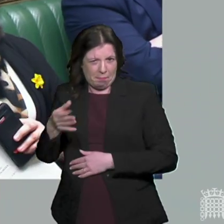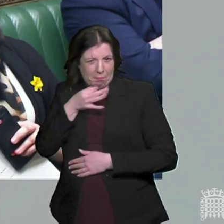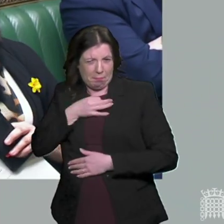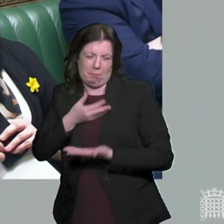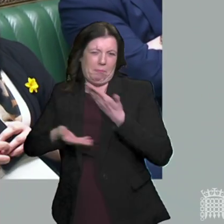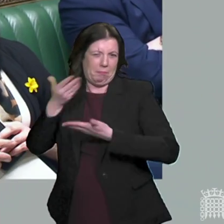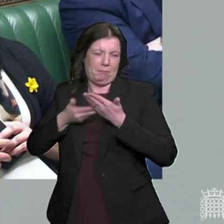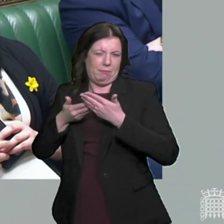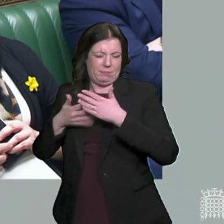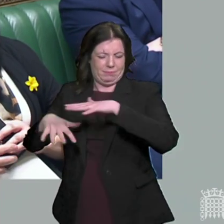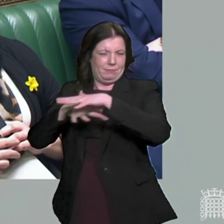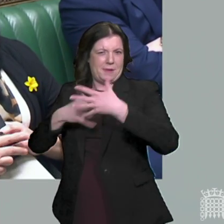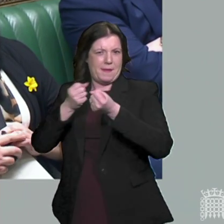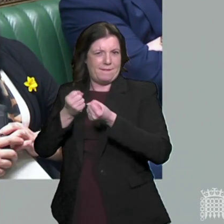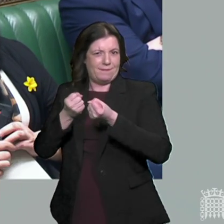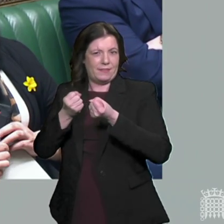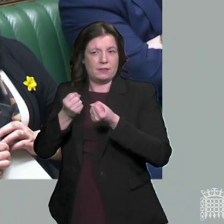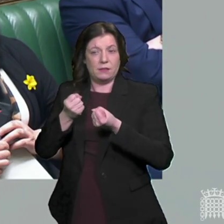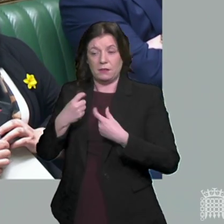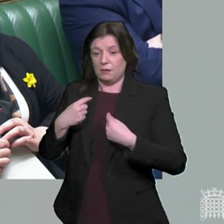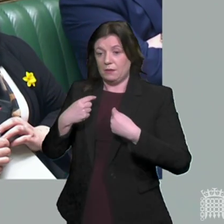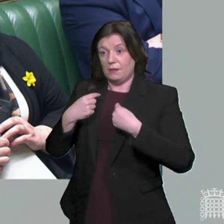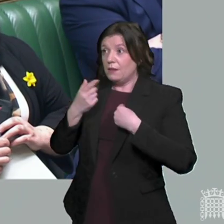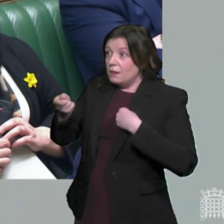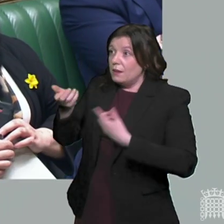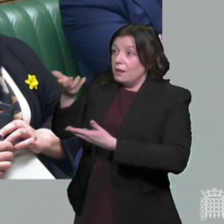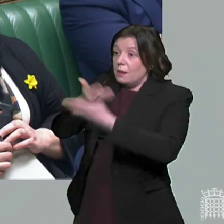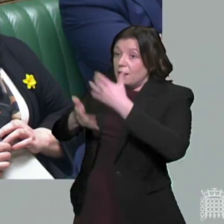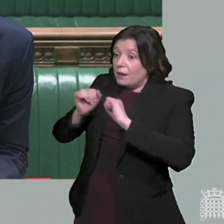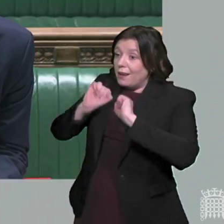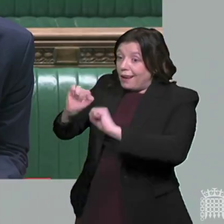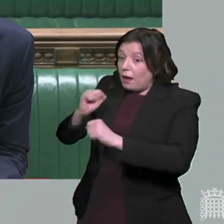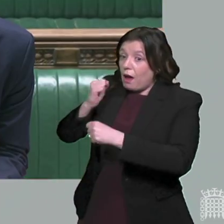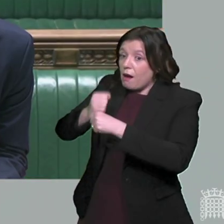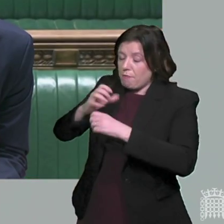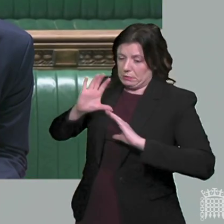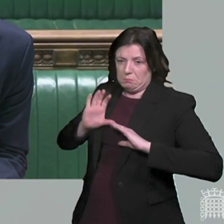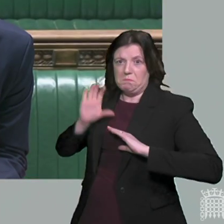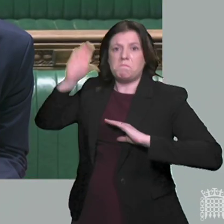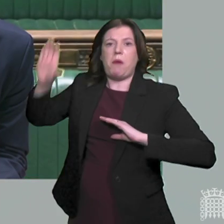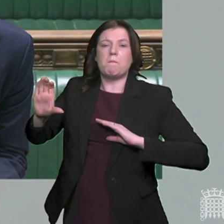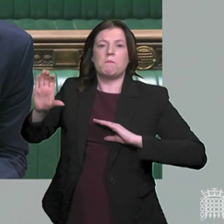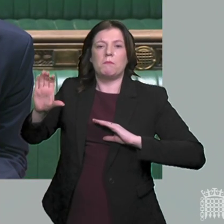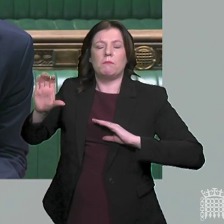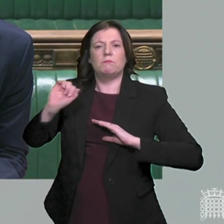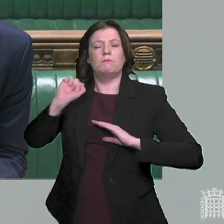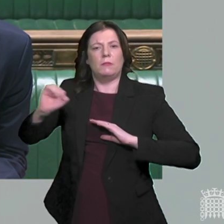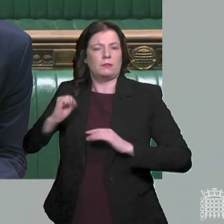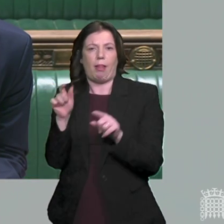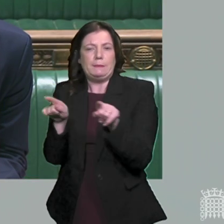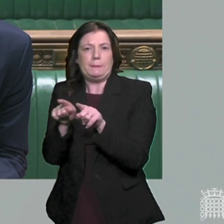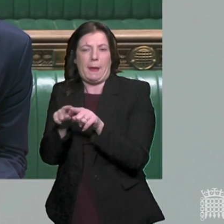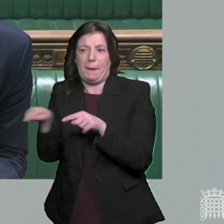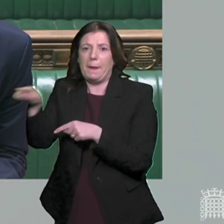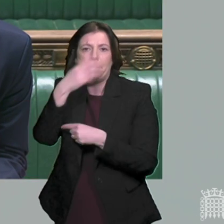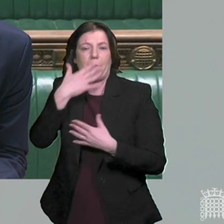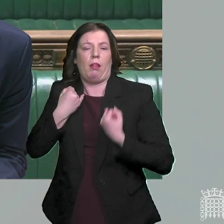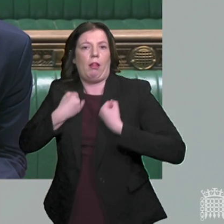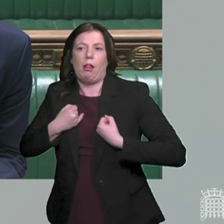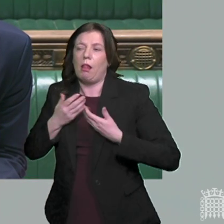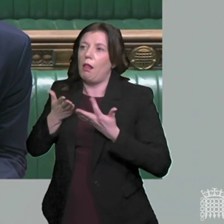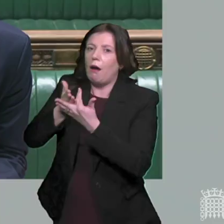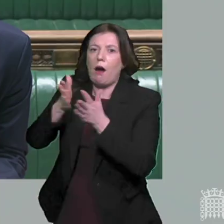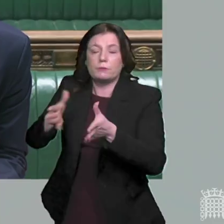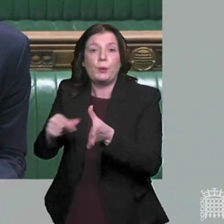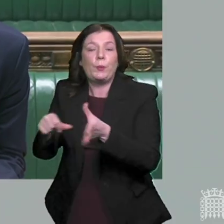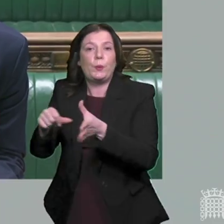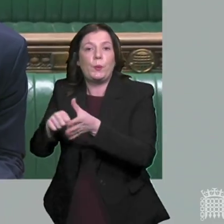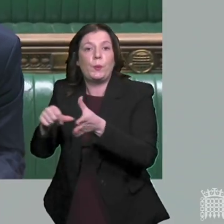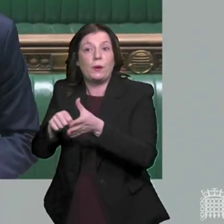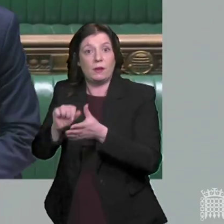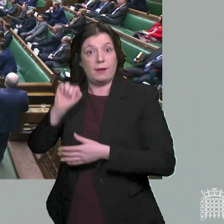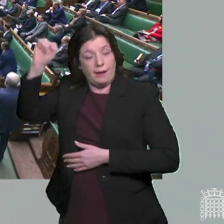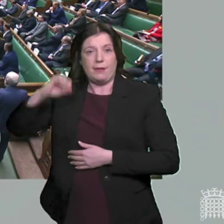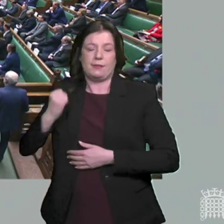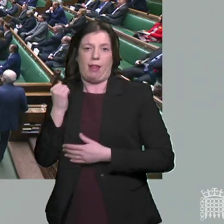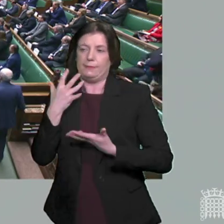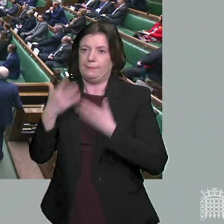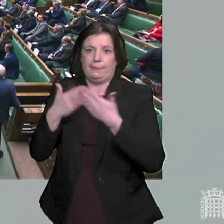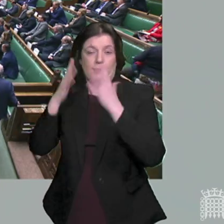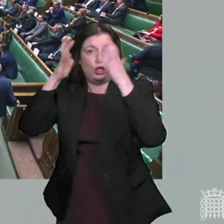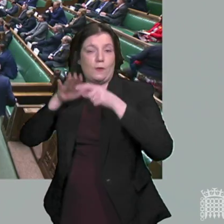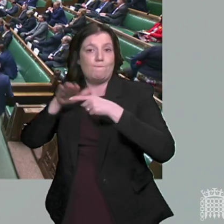The reality is that despite the generous funding that the Scottish Government receive, they have very poor outcomes, and some of their own members have said that health care in Scotland is close to collapse.